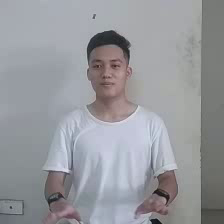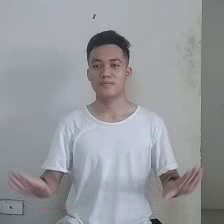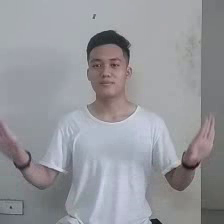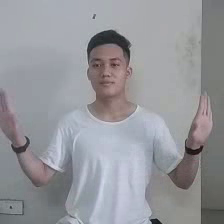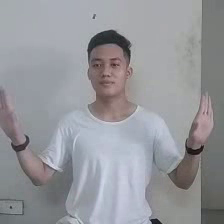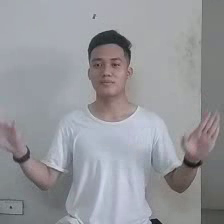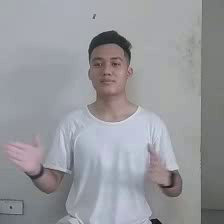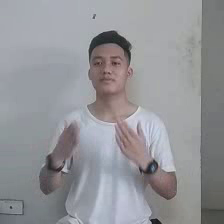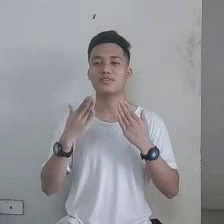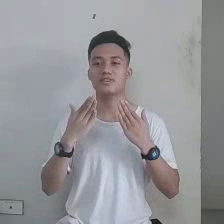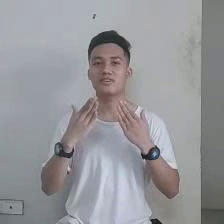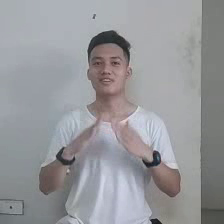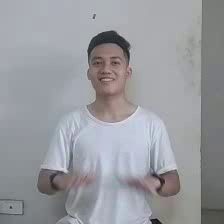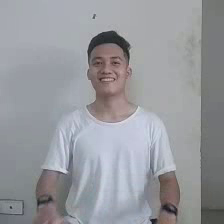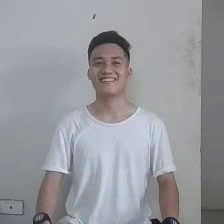Bế mạc